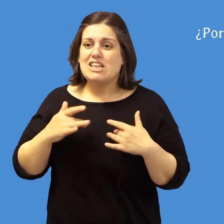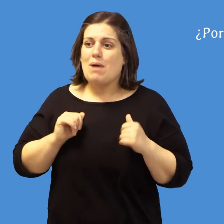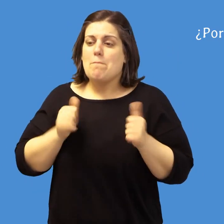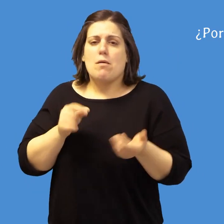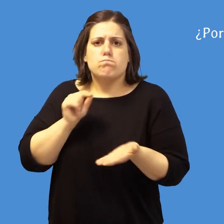empezar